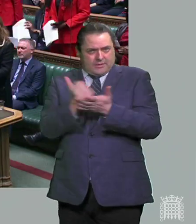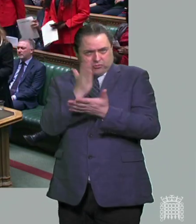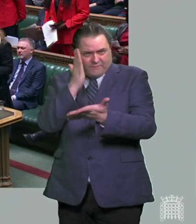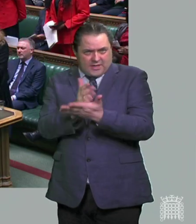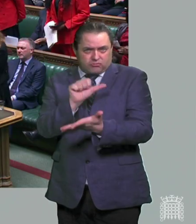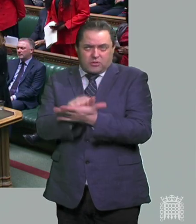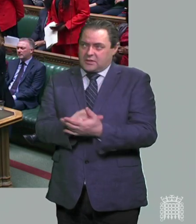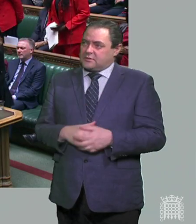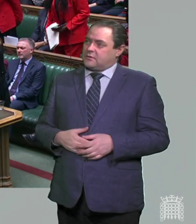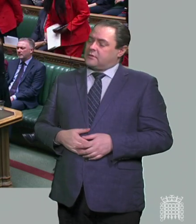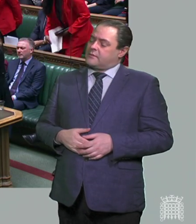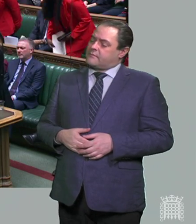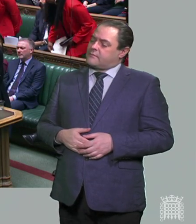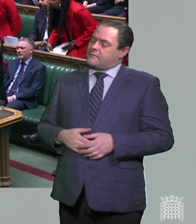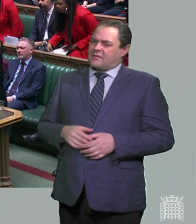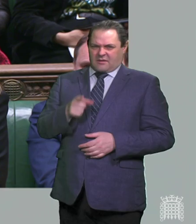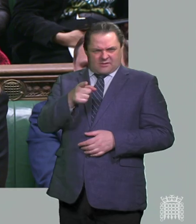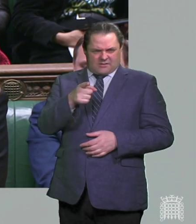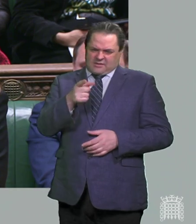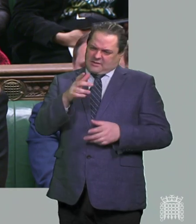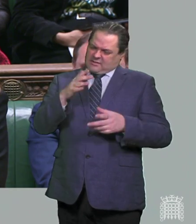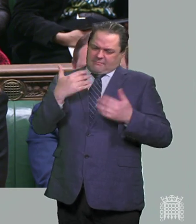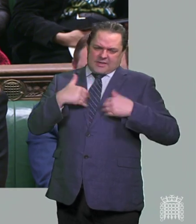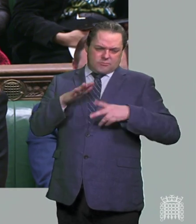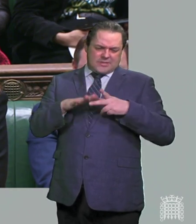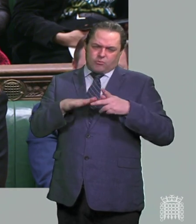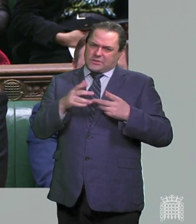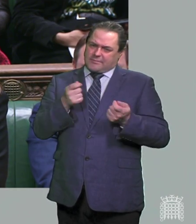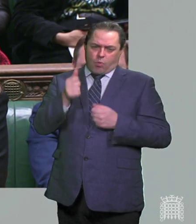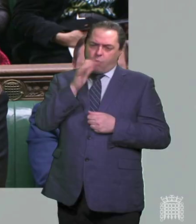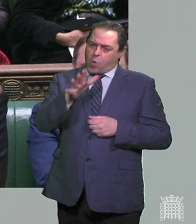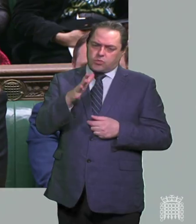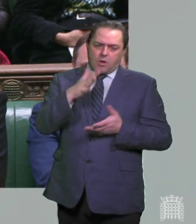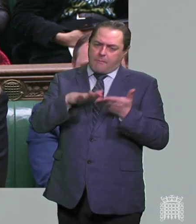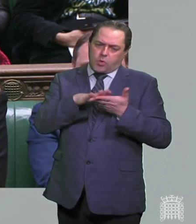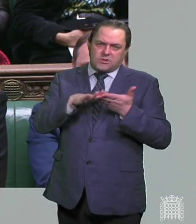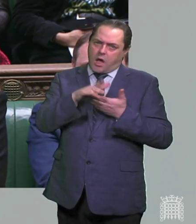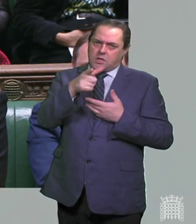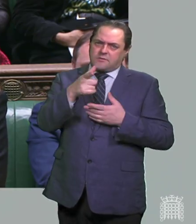The right honourable Member will not apologise for the Government’s failure on charge rates.